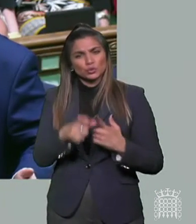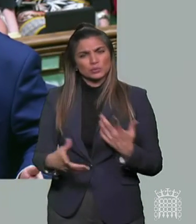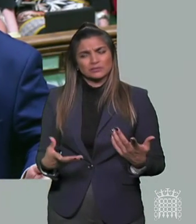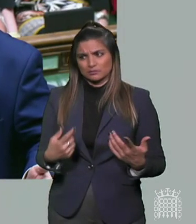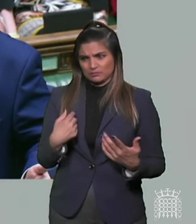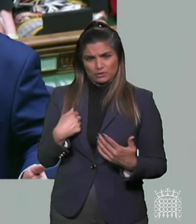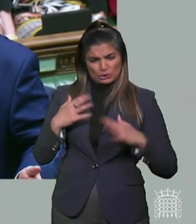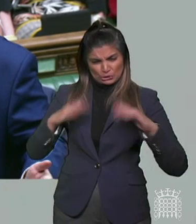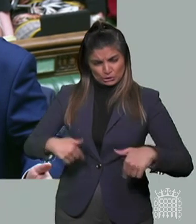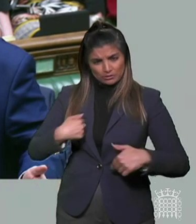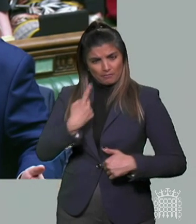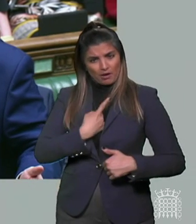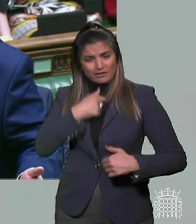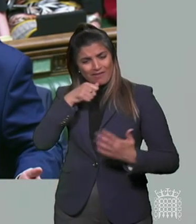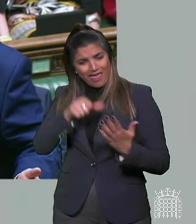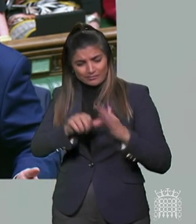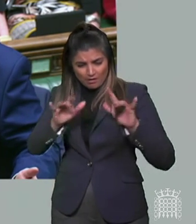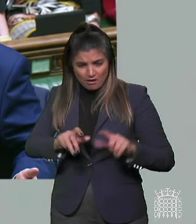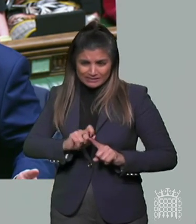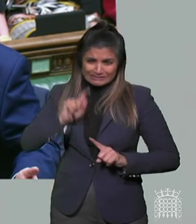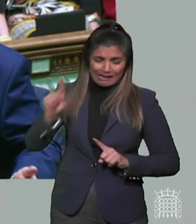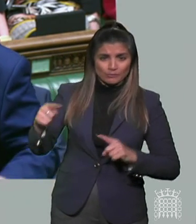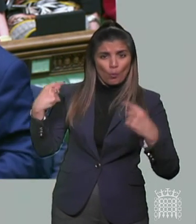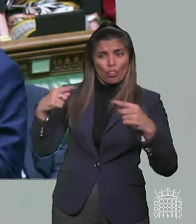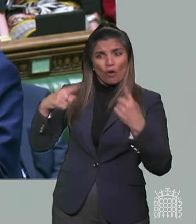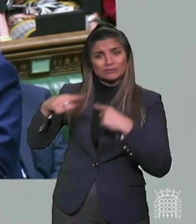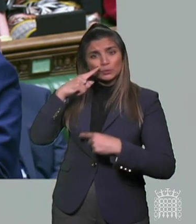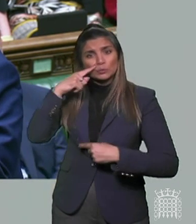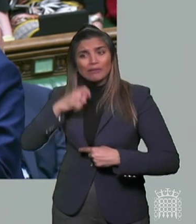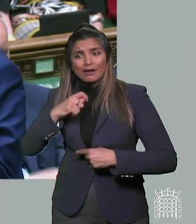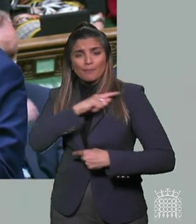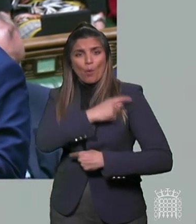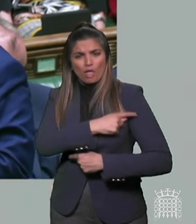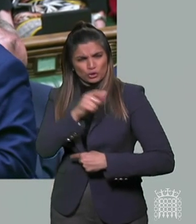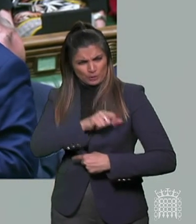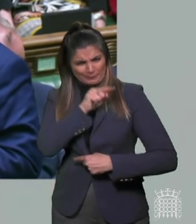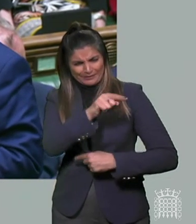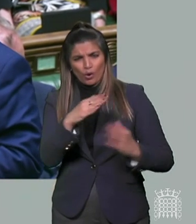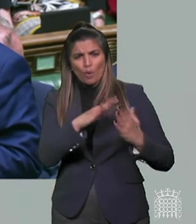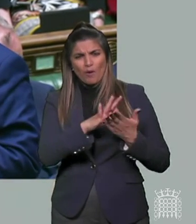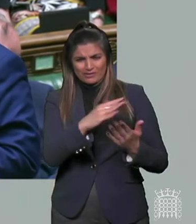I should not have been sending letters to the authorities in Ukraine and Poland; the Home Office should have been doing it.